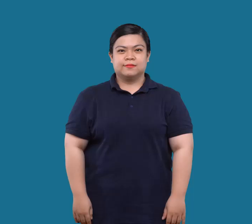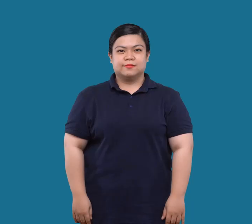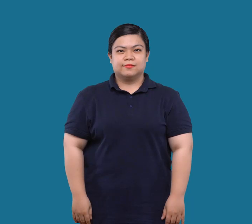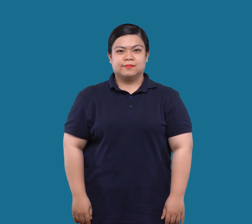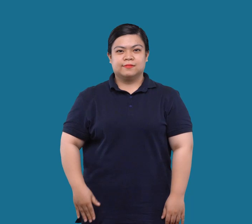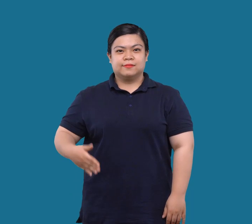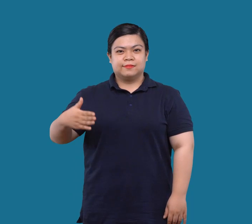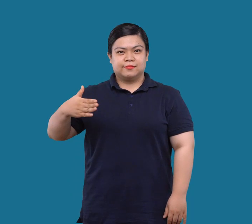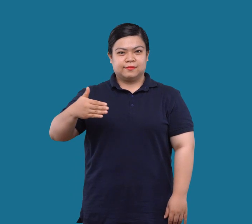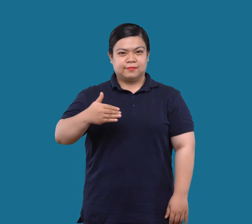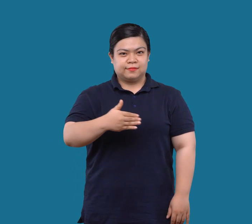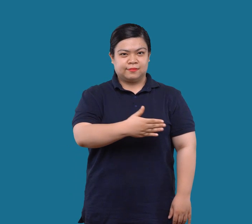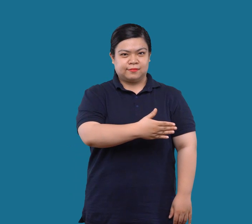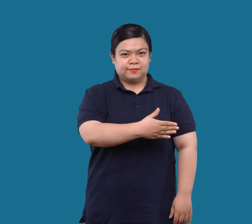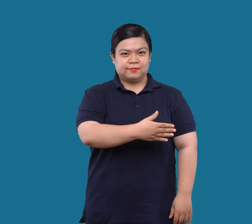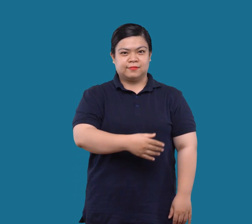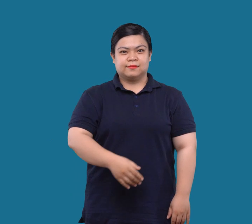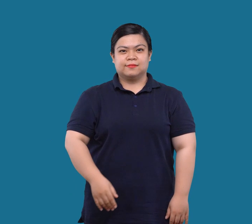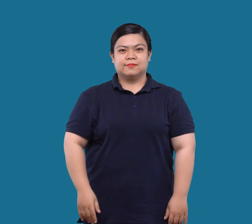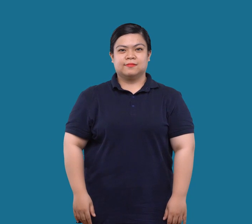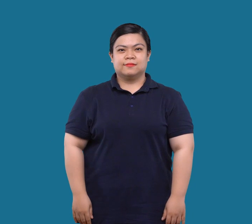con cá